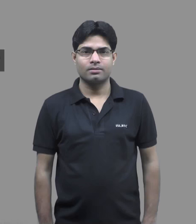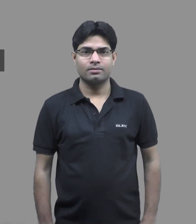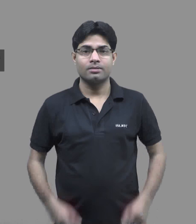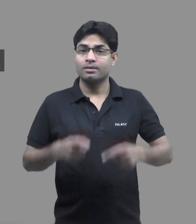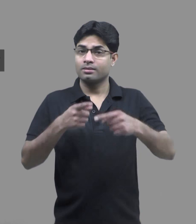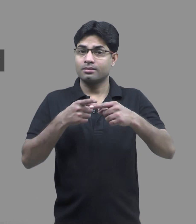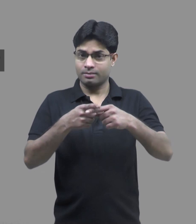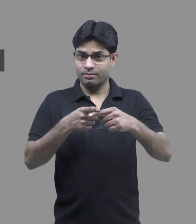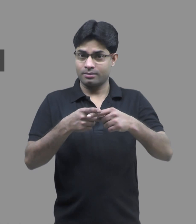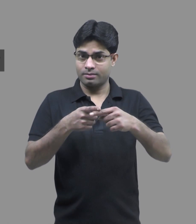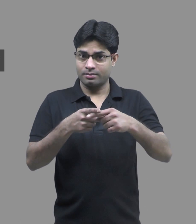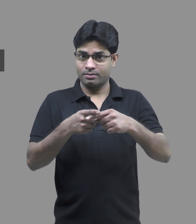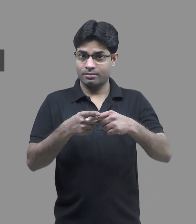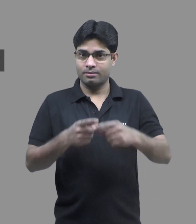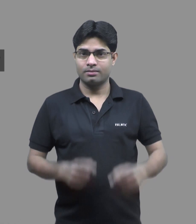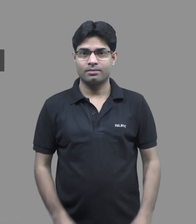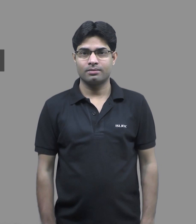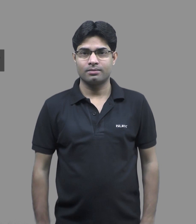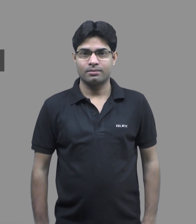Saturday